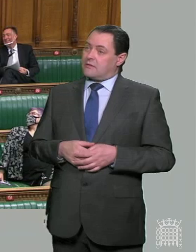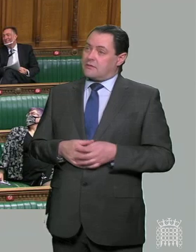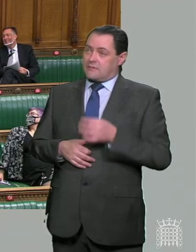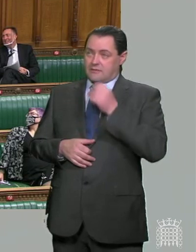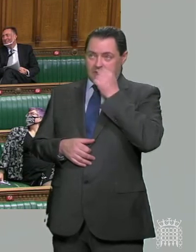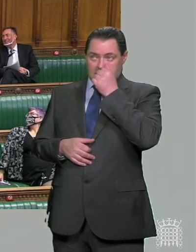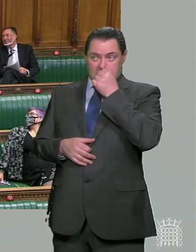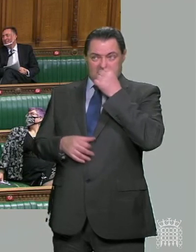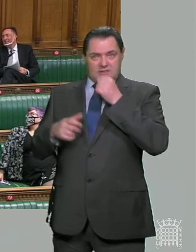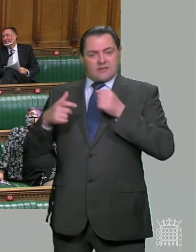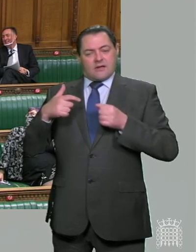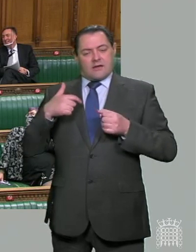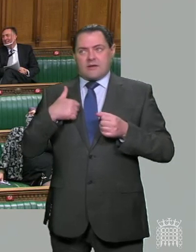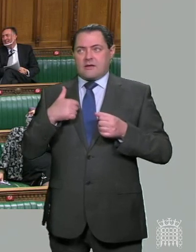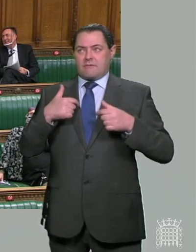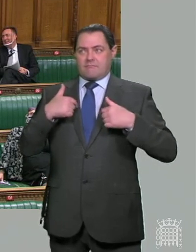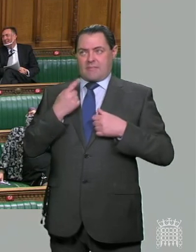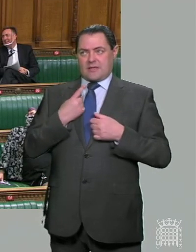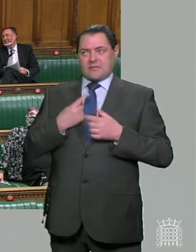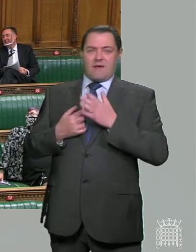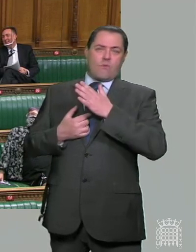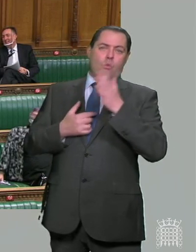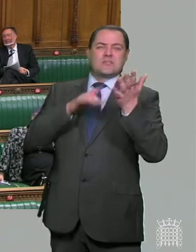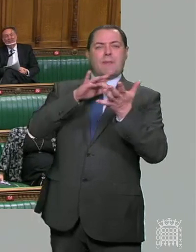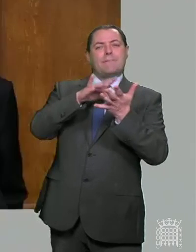I shall decline that invitation, as a west midlands voter.